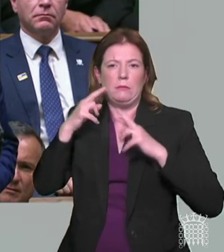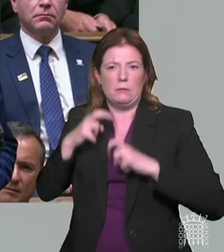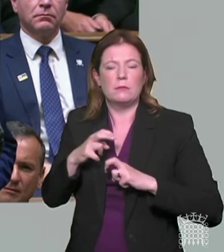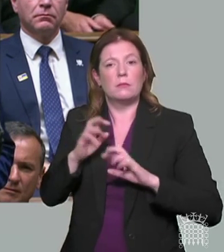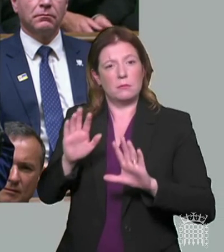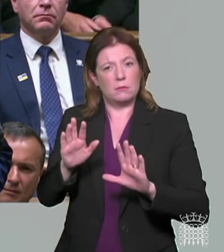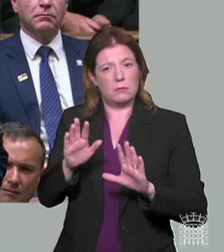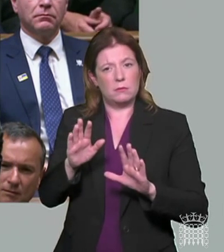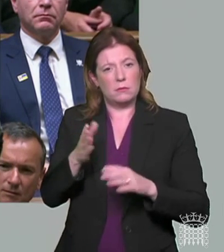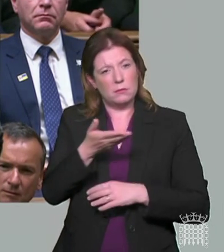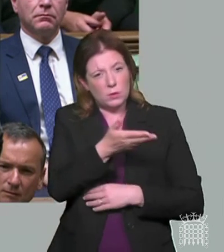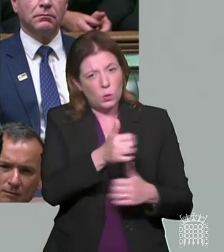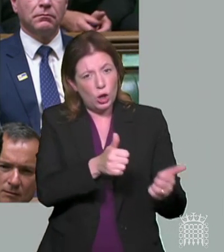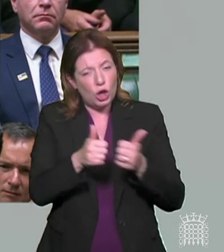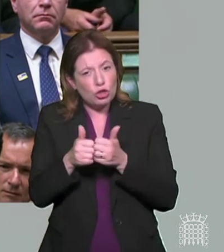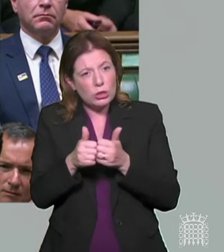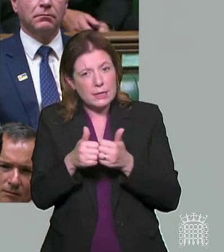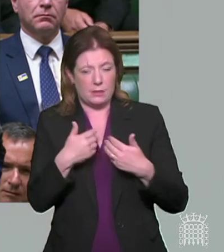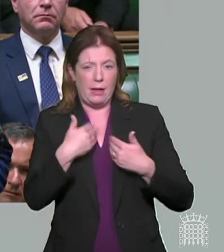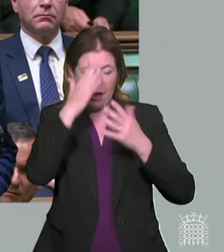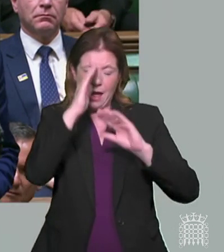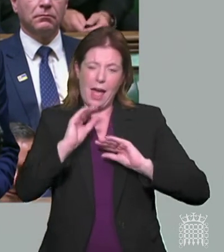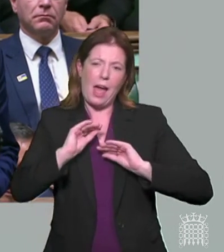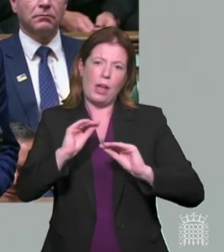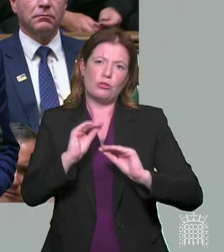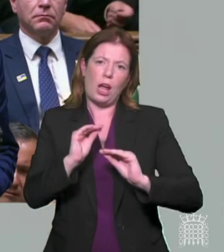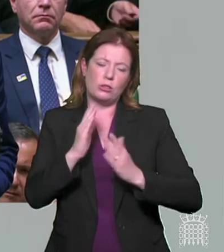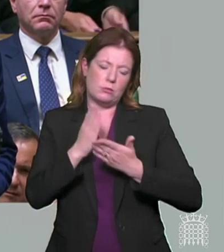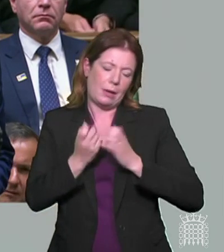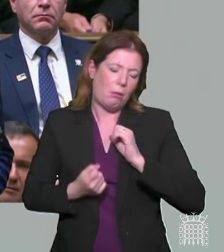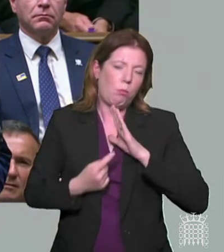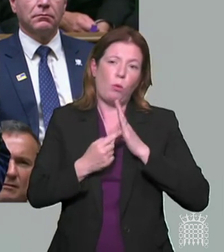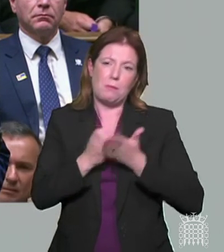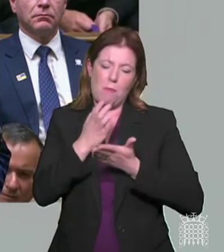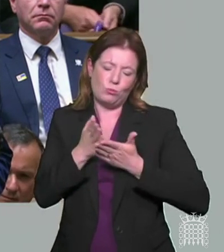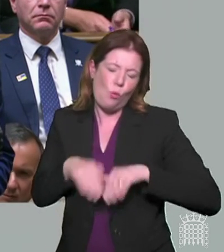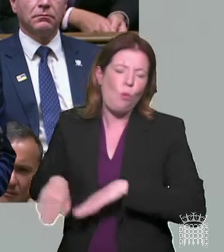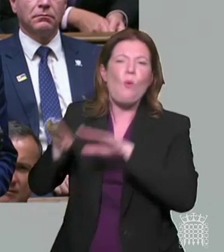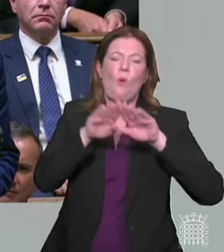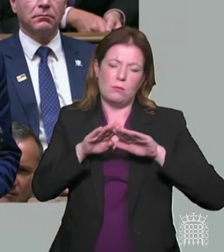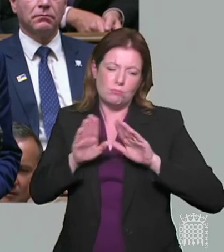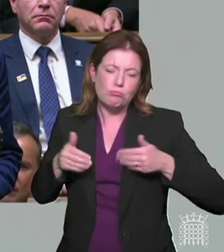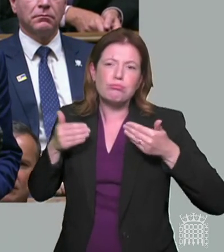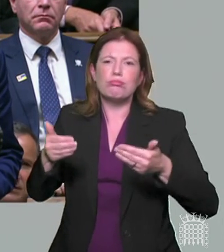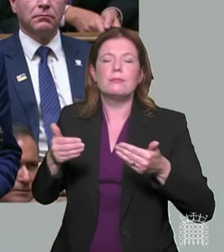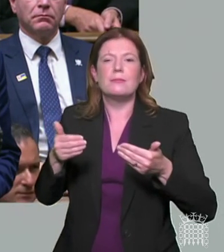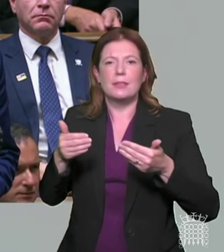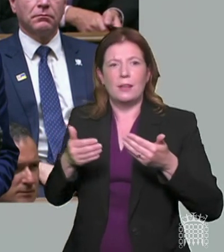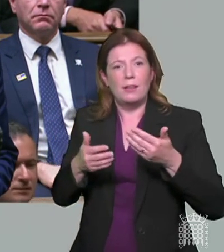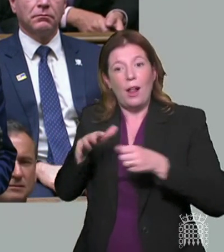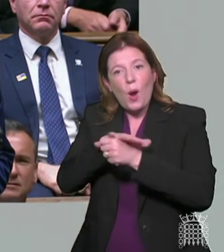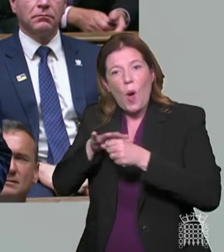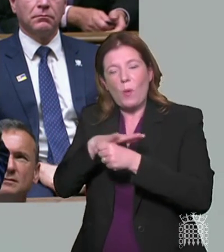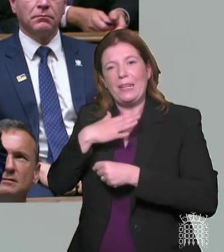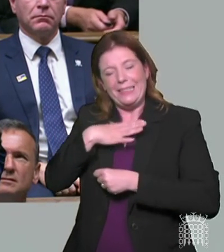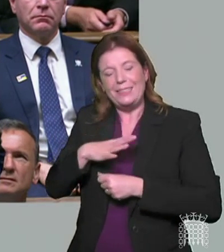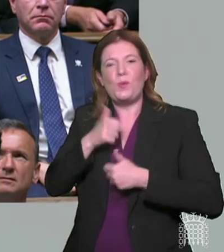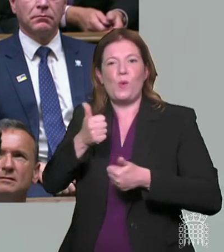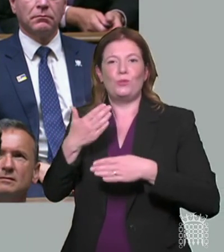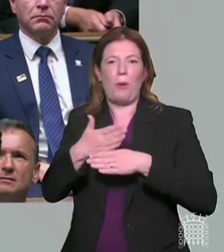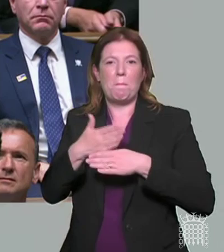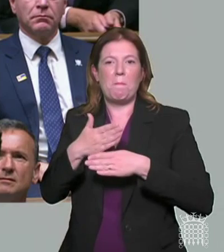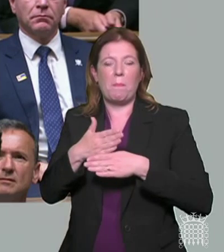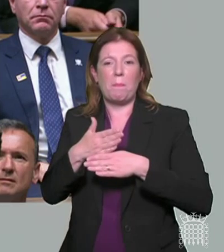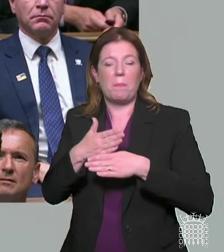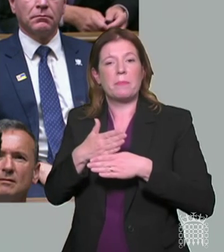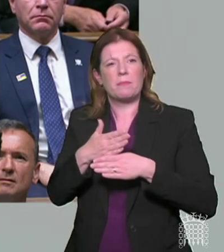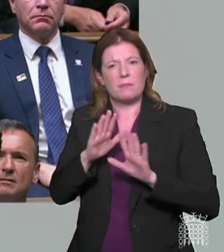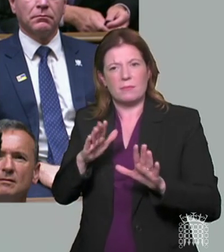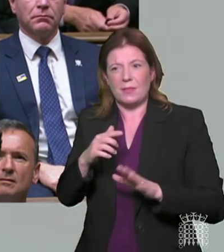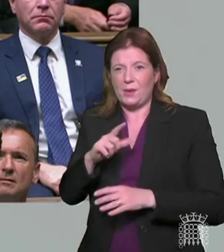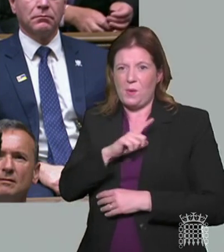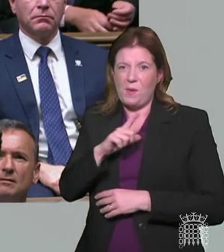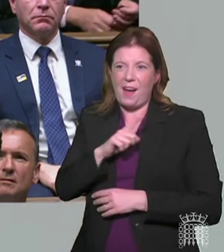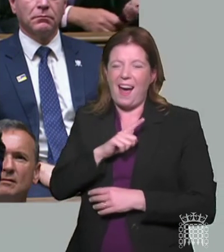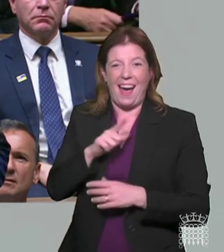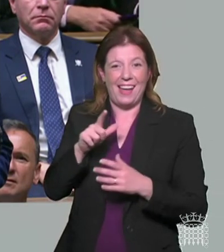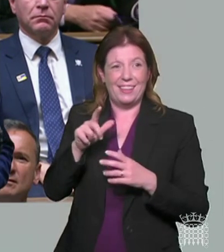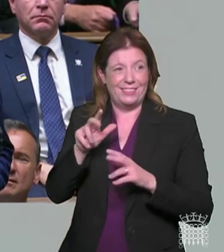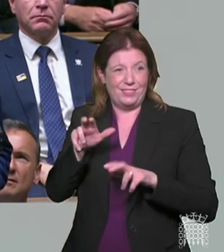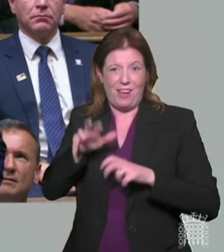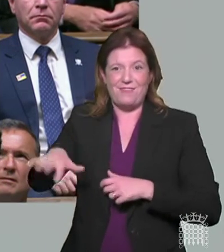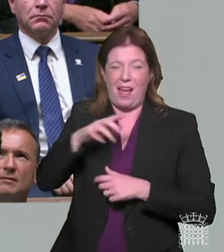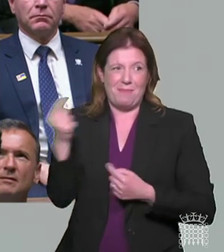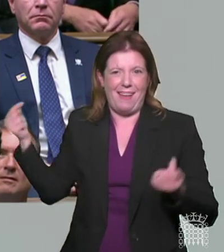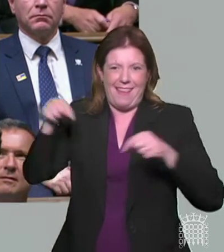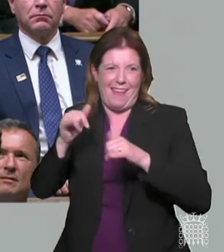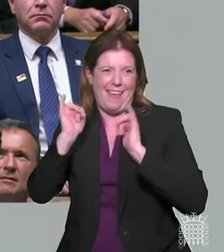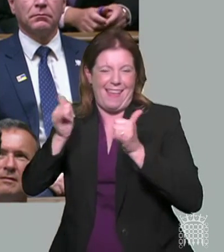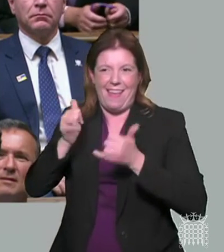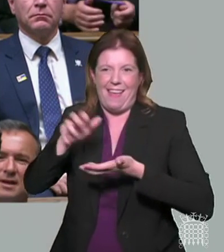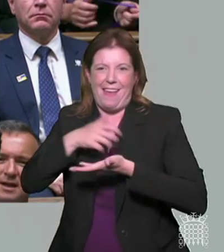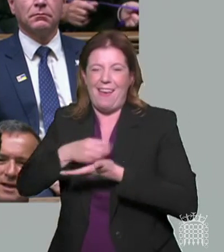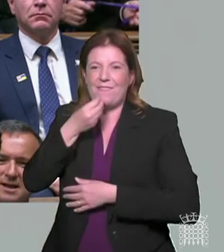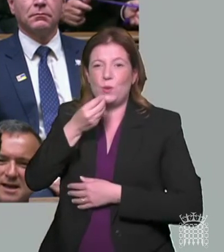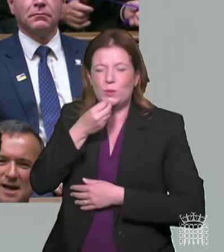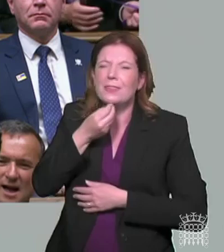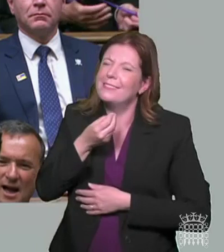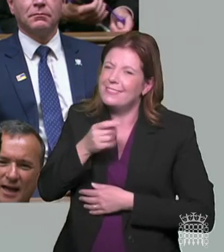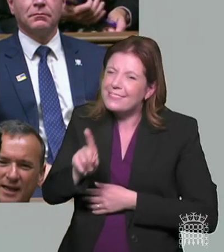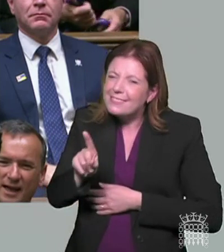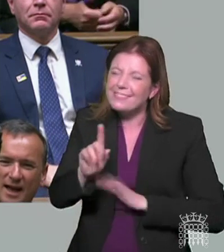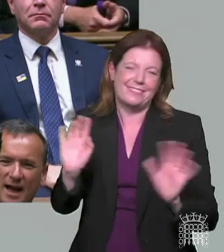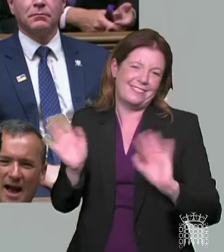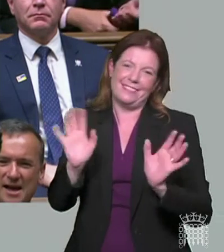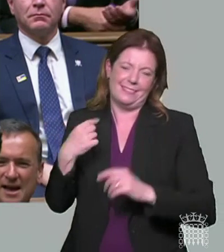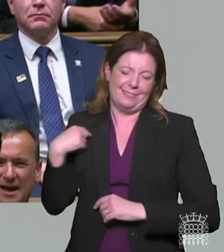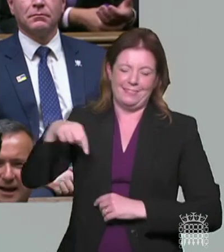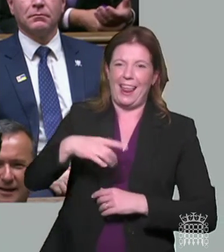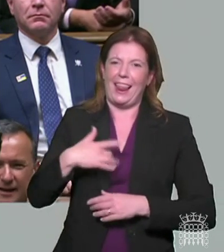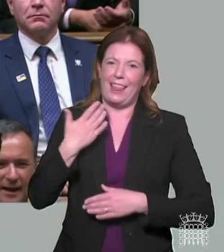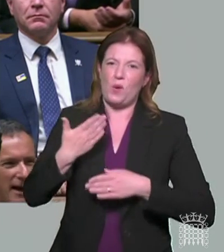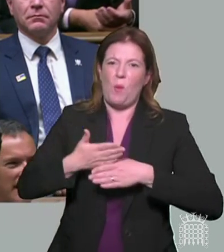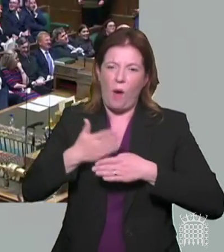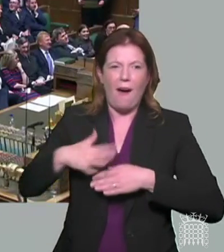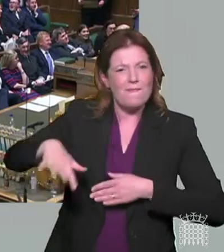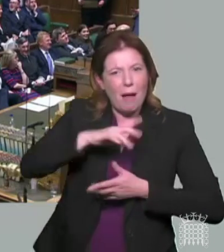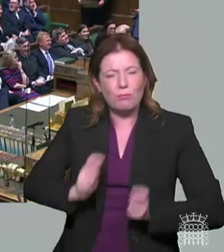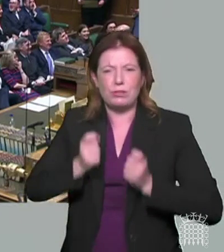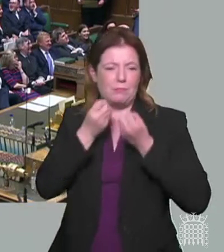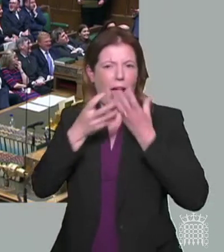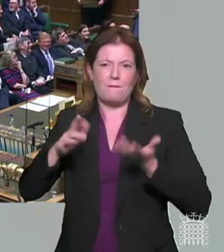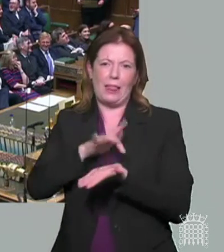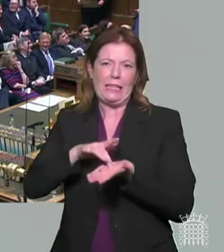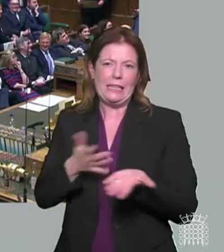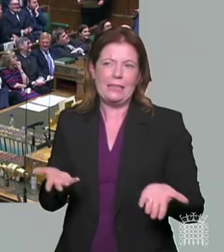Does he, more broadly, agree that education is a cornerstone of levelling up, as is ensuring that more good jobs are available locally in County Durham too, so that it is more than just a place to bring friends for a social evening of beer and takeaway curry, and an even better place to live, work and bring up a family?